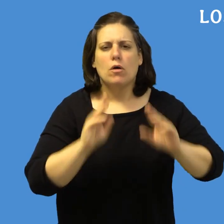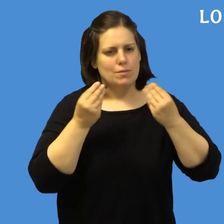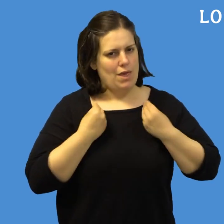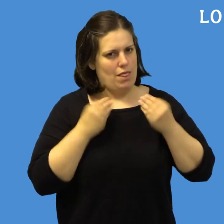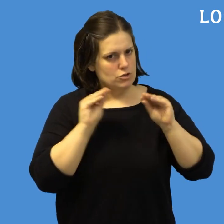vivir